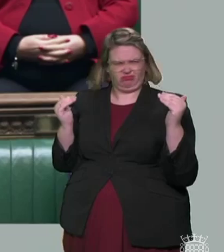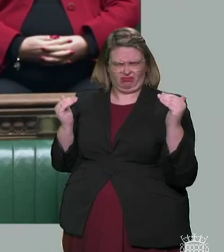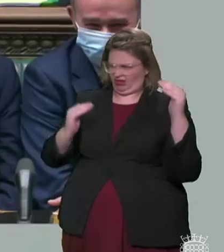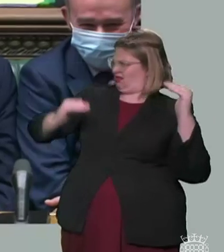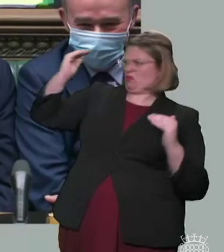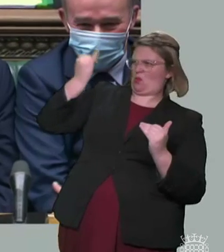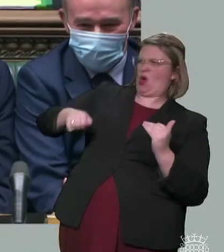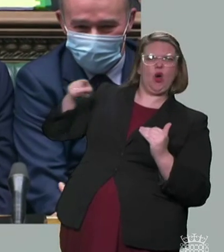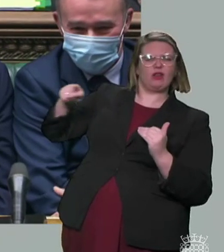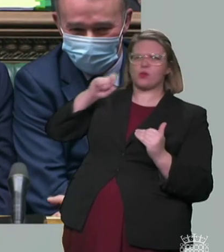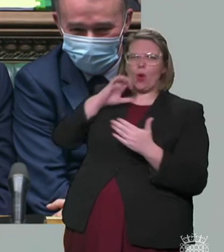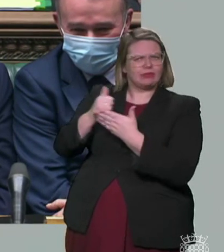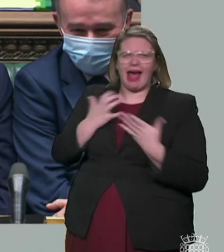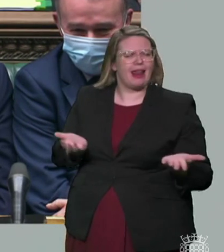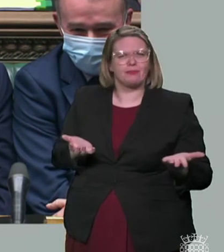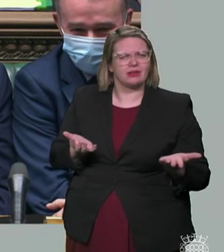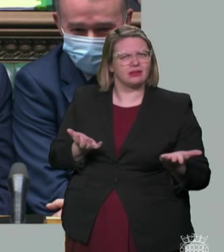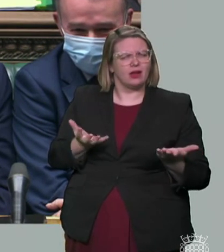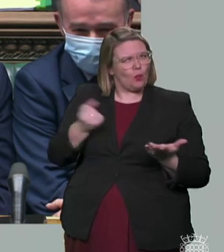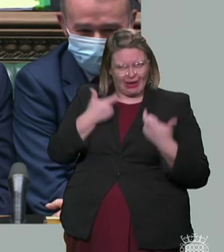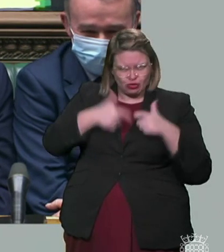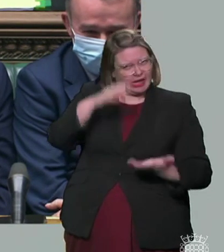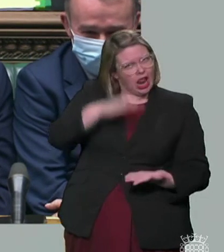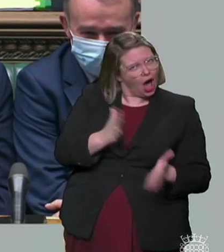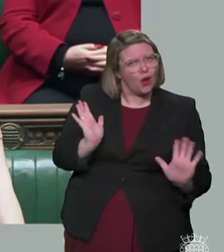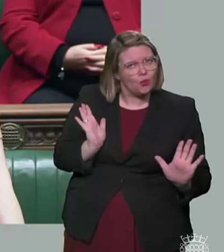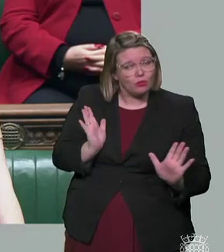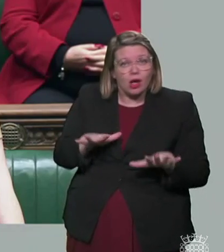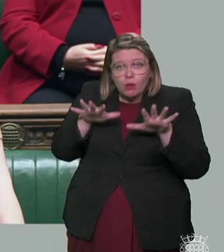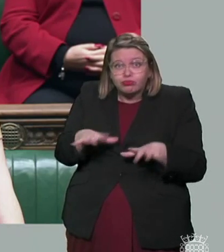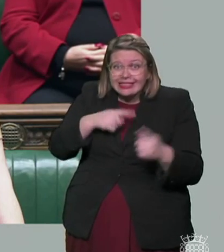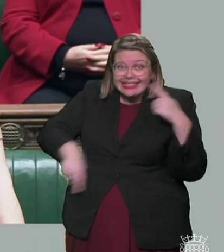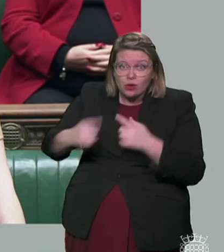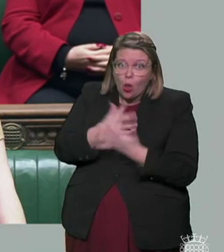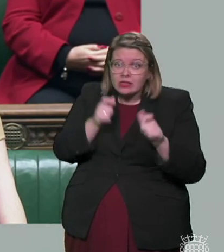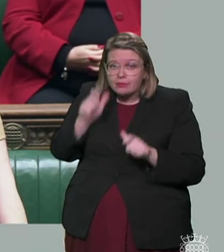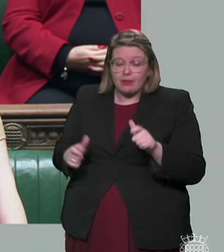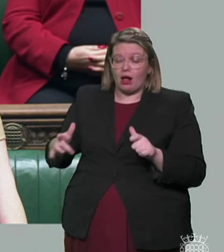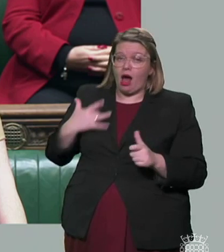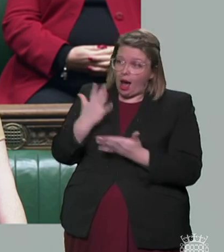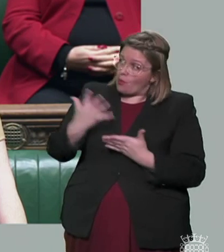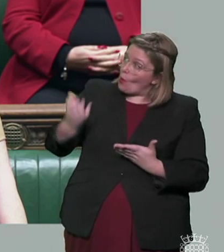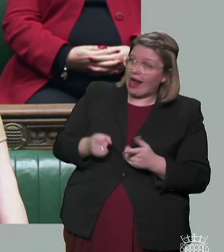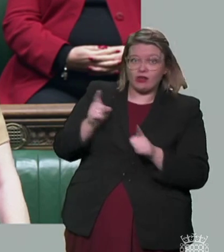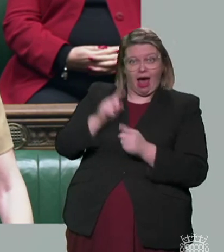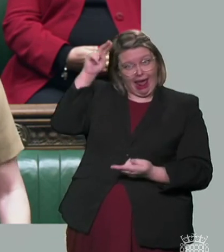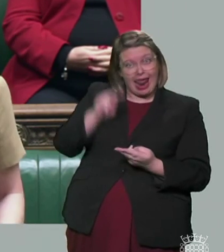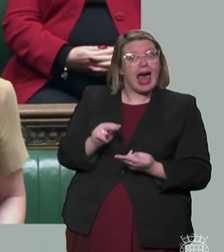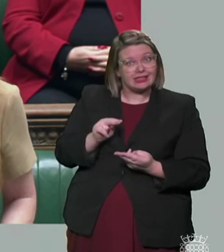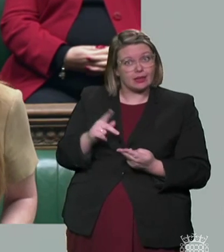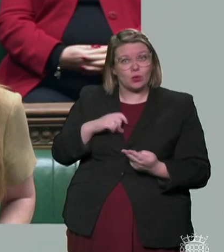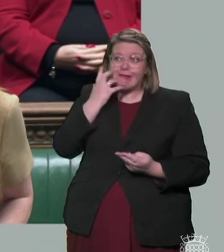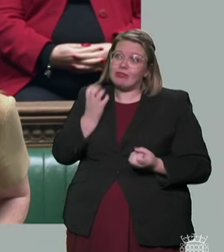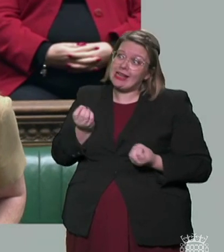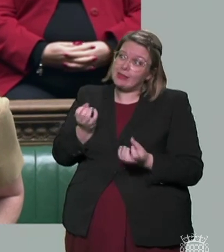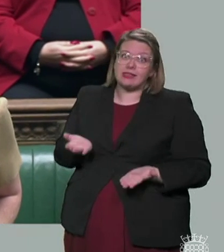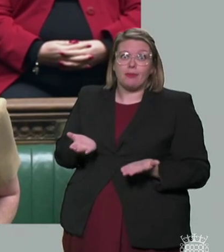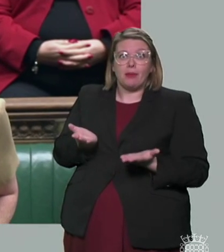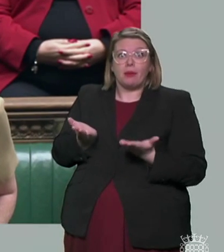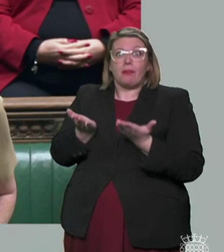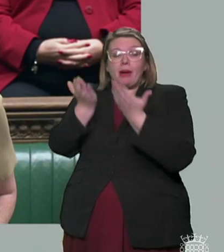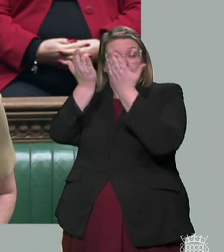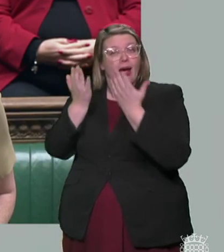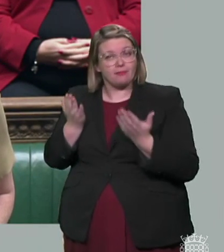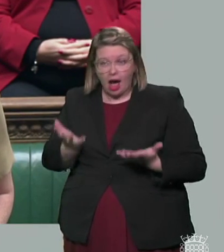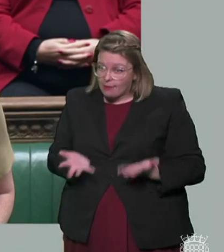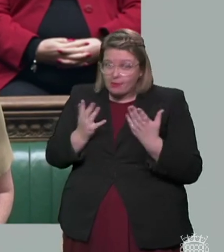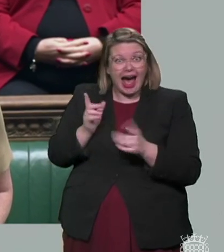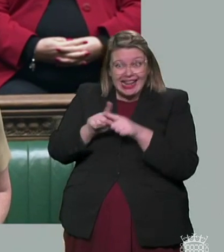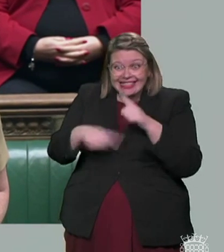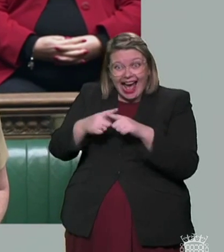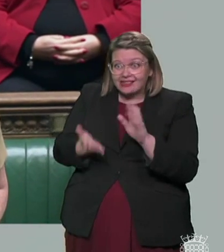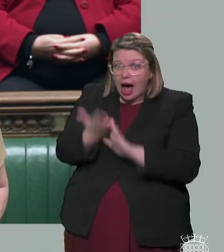They have not and they will not. Millions of British workers now face a further pay cut and the Chancellor is handing them a tax hike.